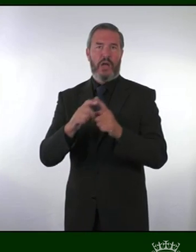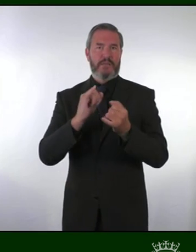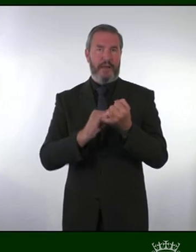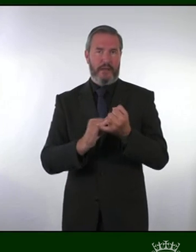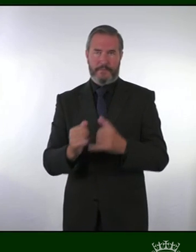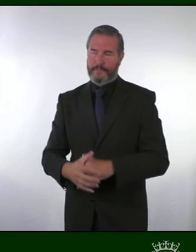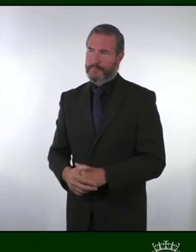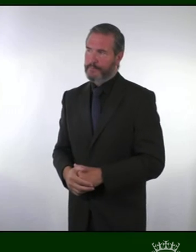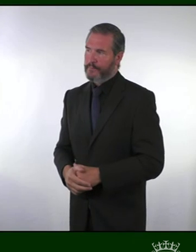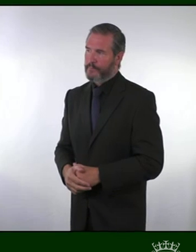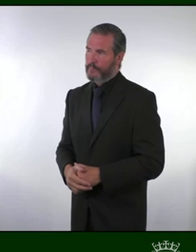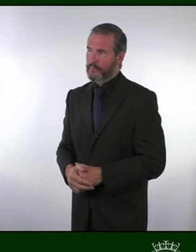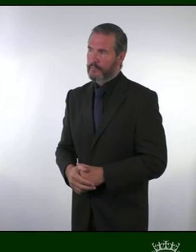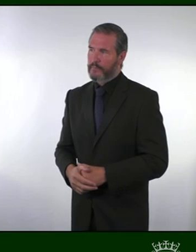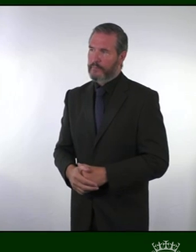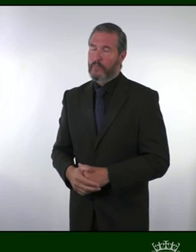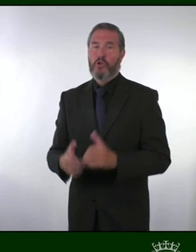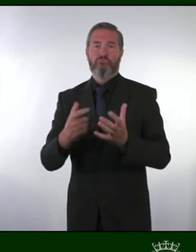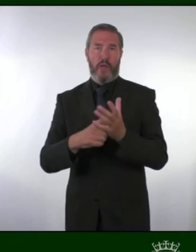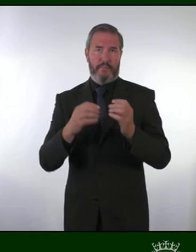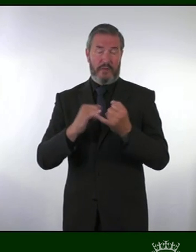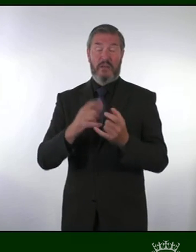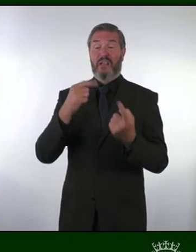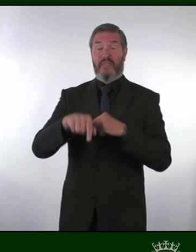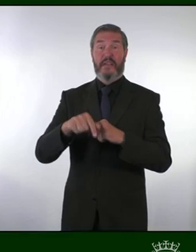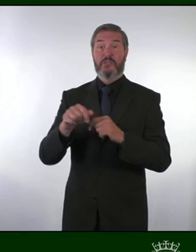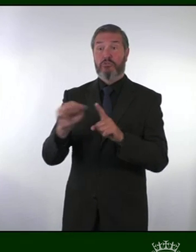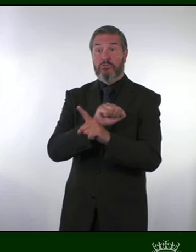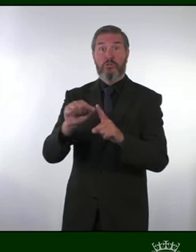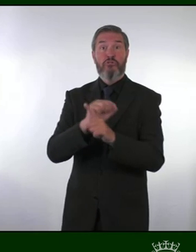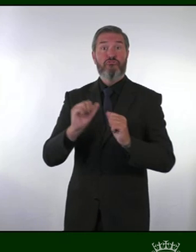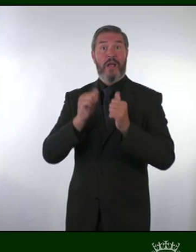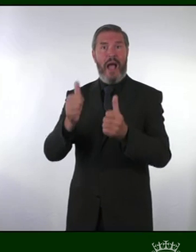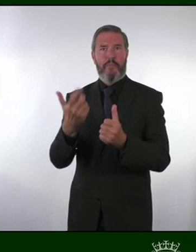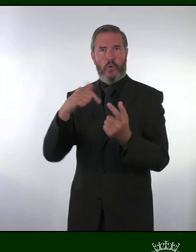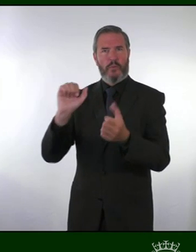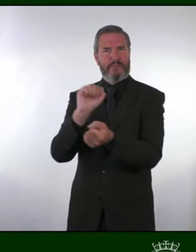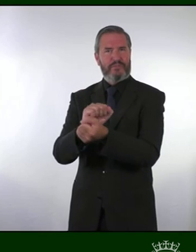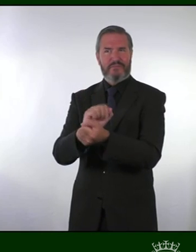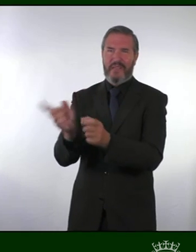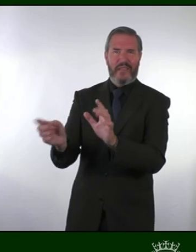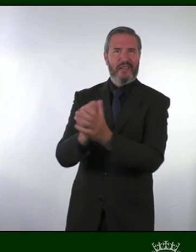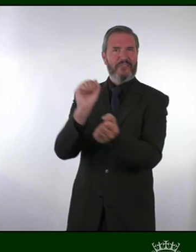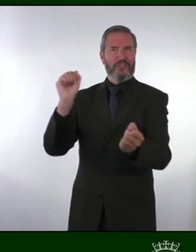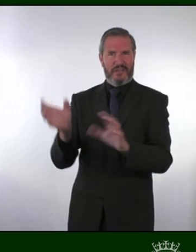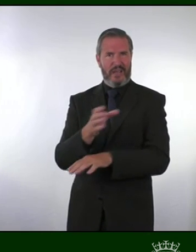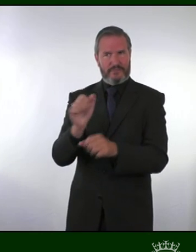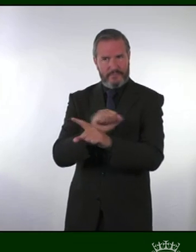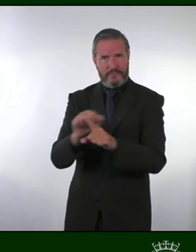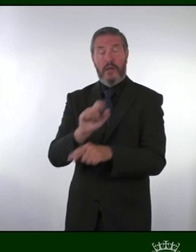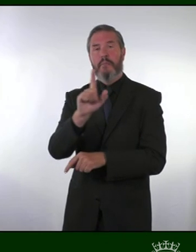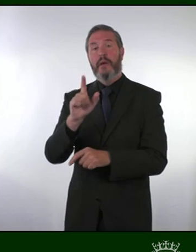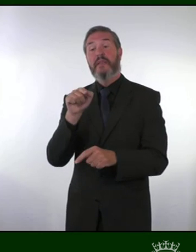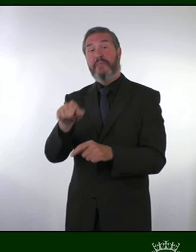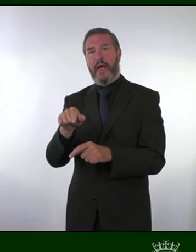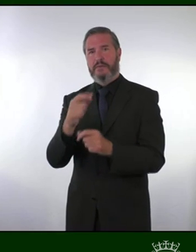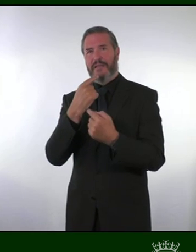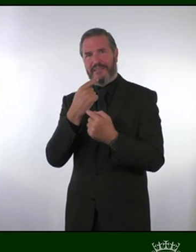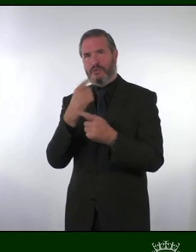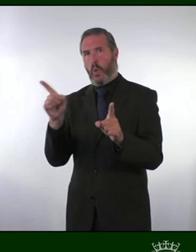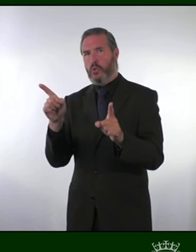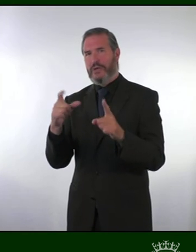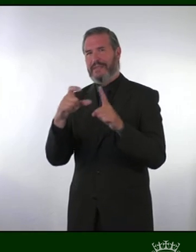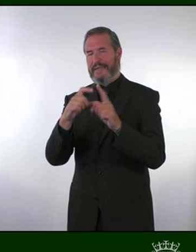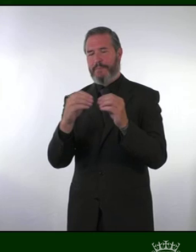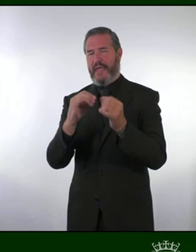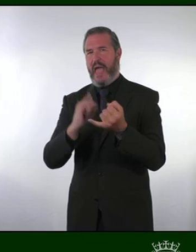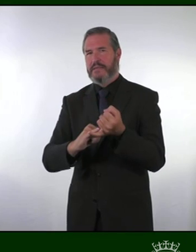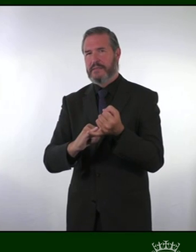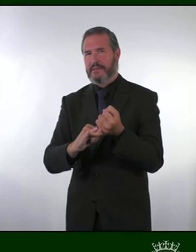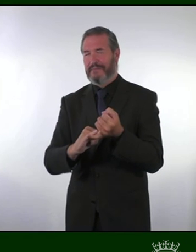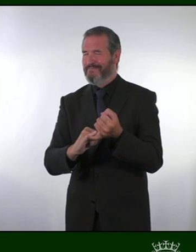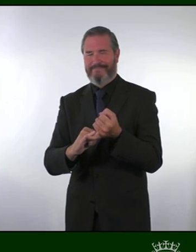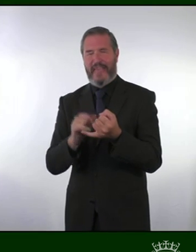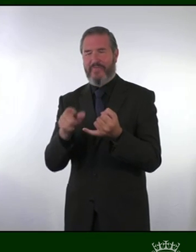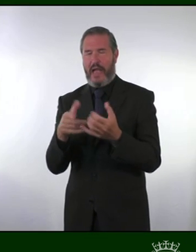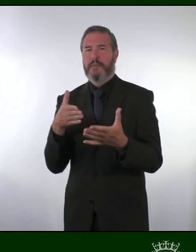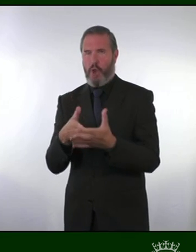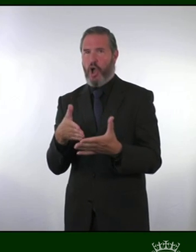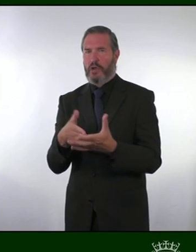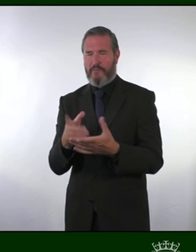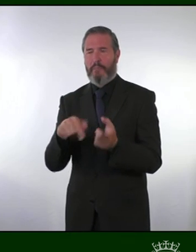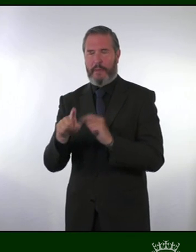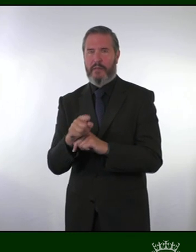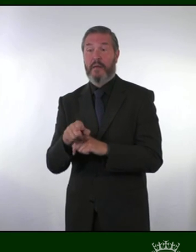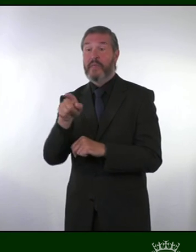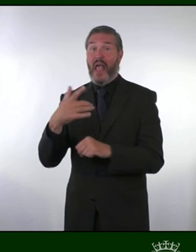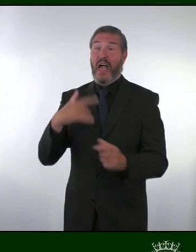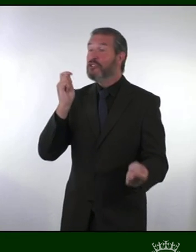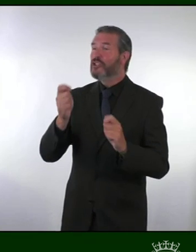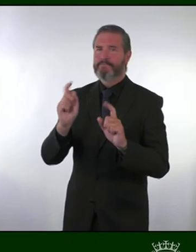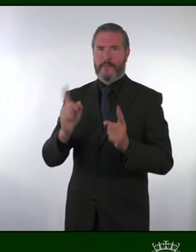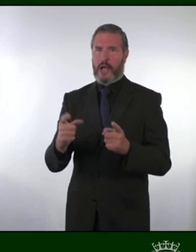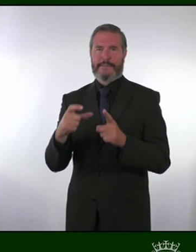Prime Minister, the rehabilitation of offenders is supported right the way across the political spectrum, but the current operation of the Disclosure and Barring Service is a major obstacle to people turning their lives around.